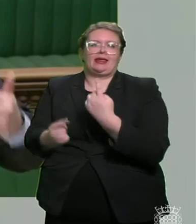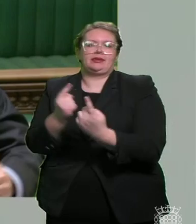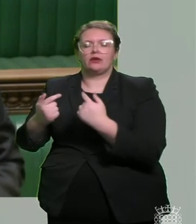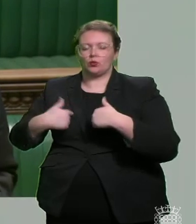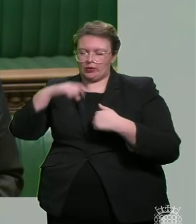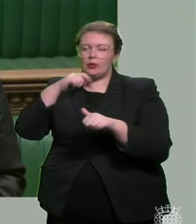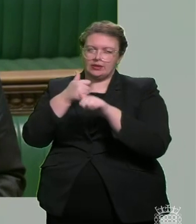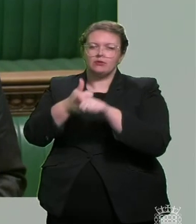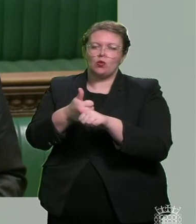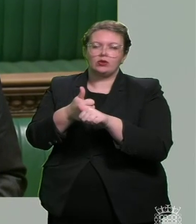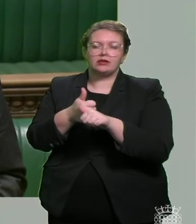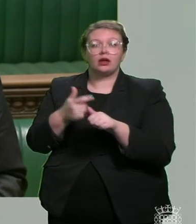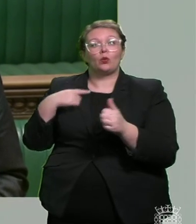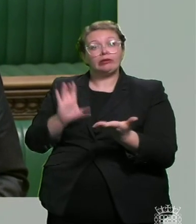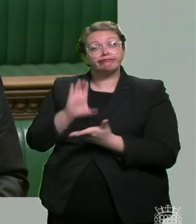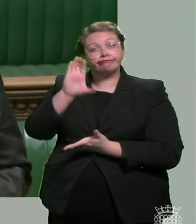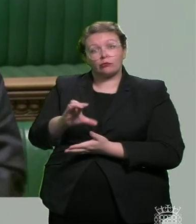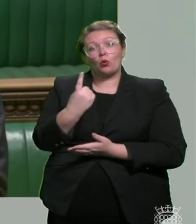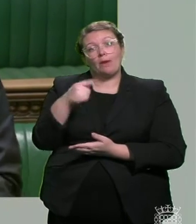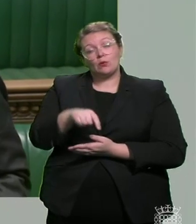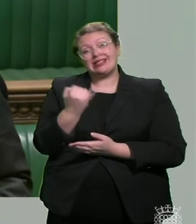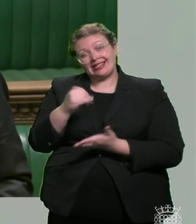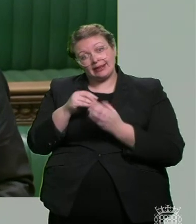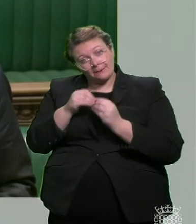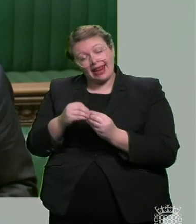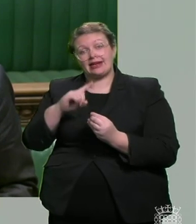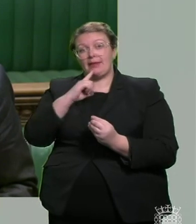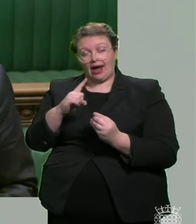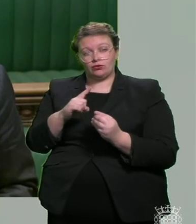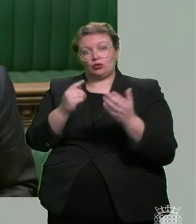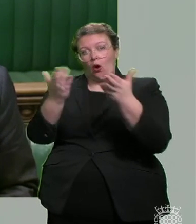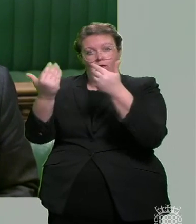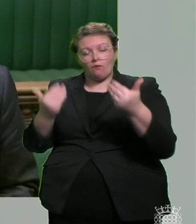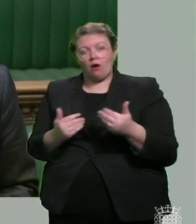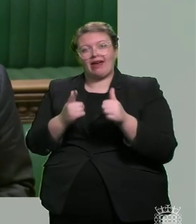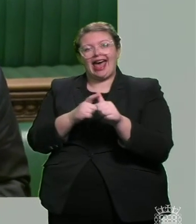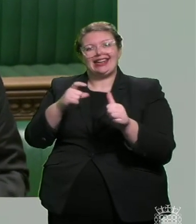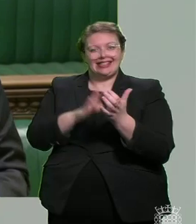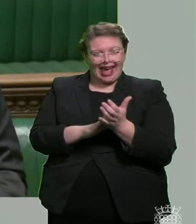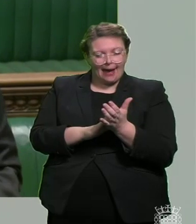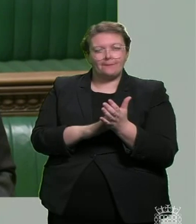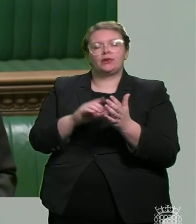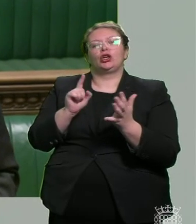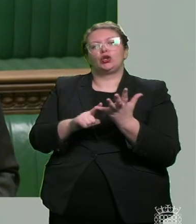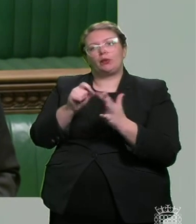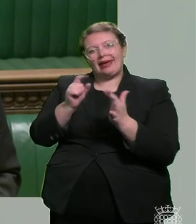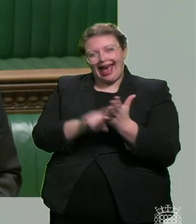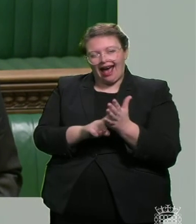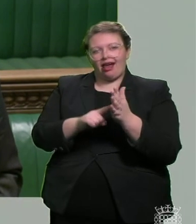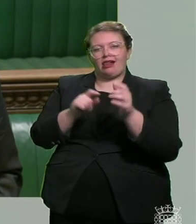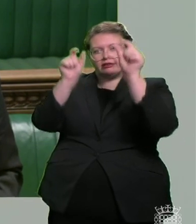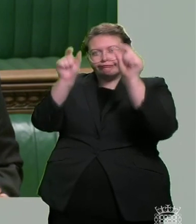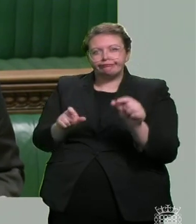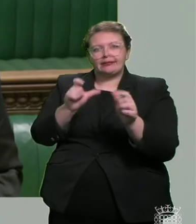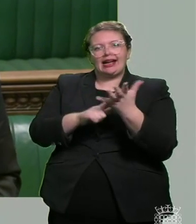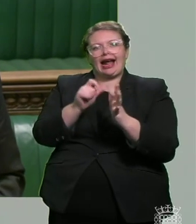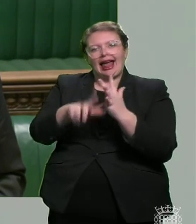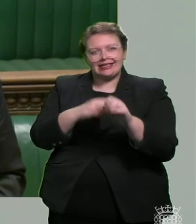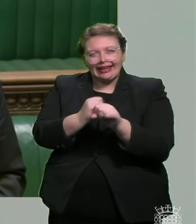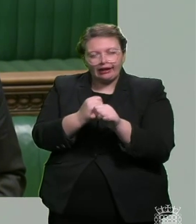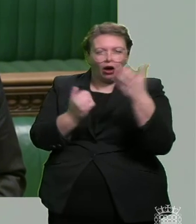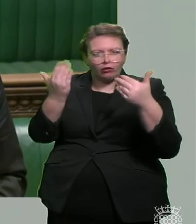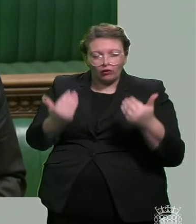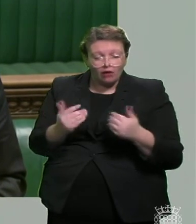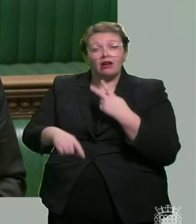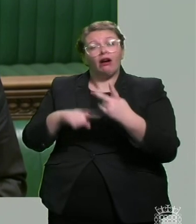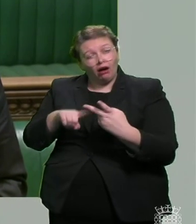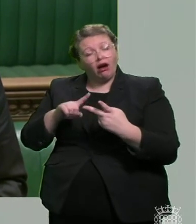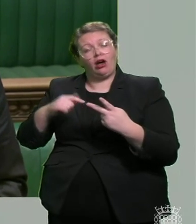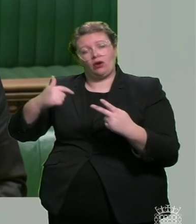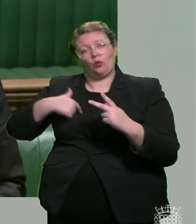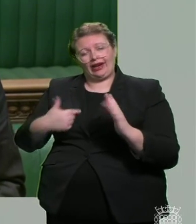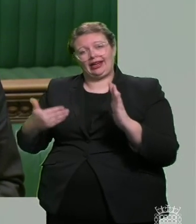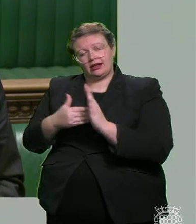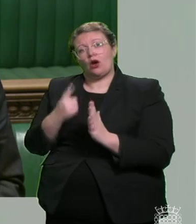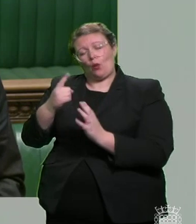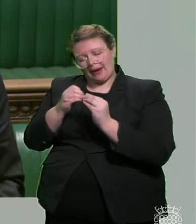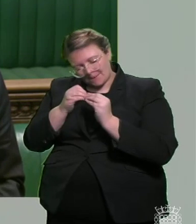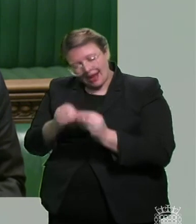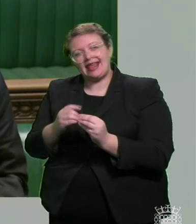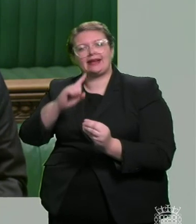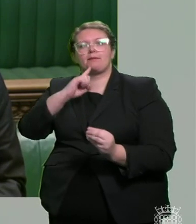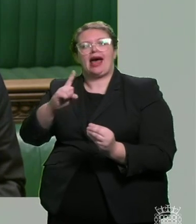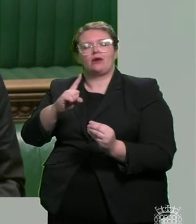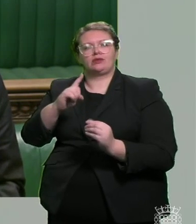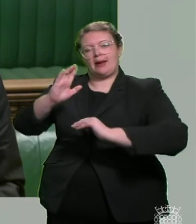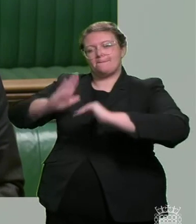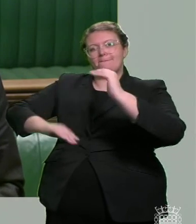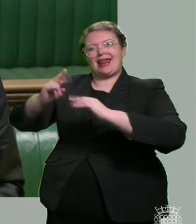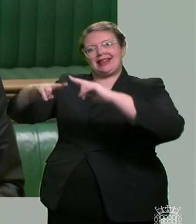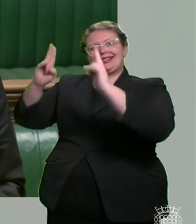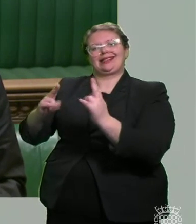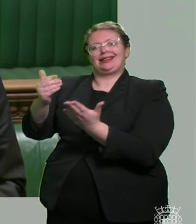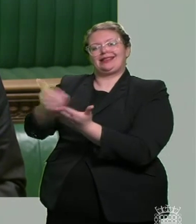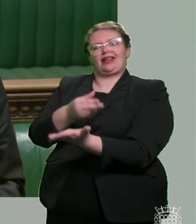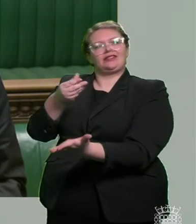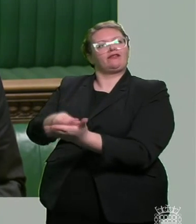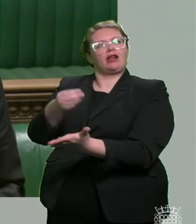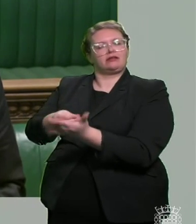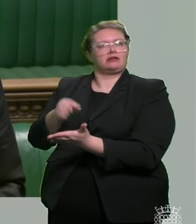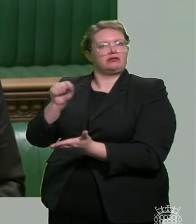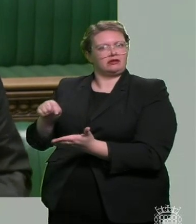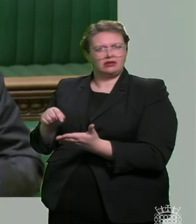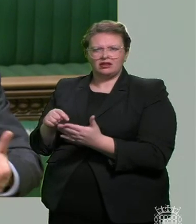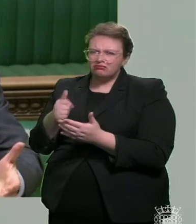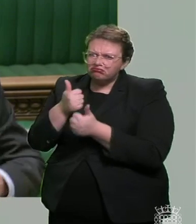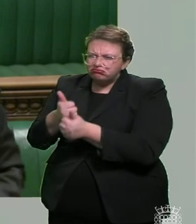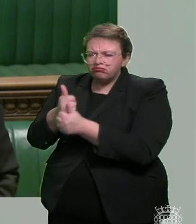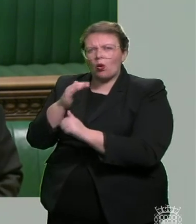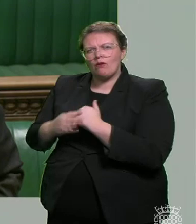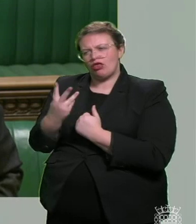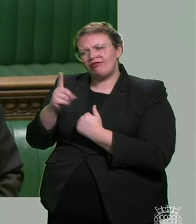That is why, in addition to the £1.6 billion we are putting in to remove the HPL—high-pressure laminate—cladding, we have also set up a £1 billion building safety fund that has already processed over almost 3,000 claims.